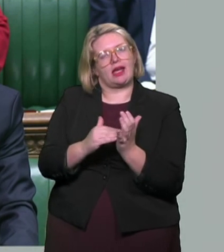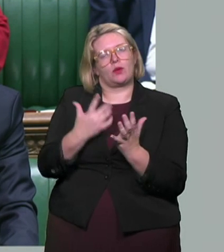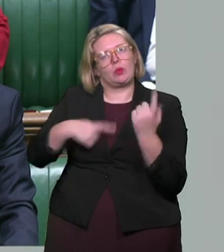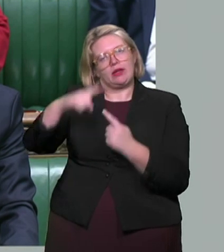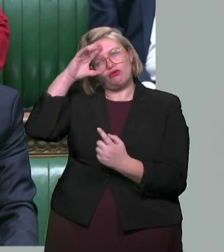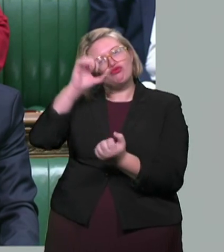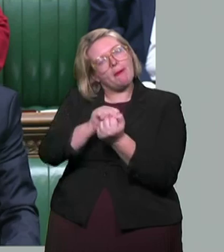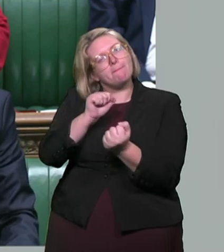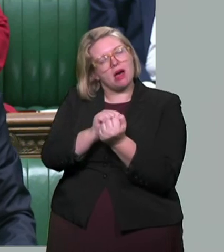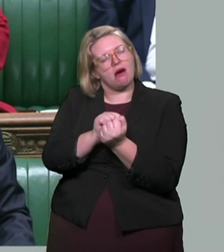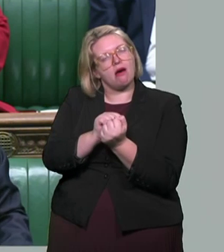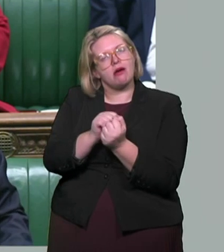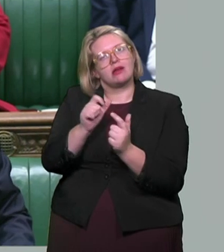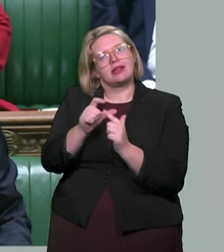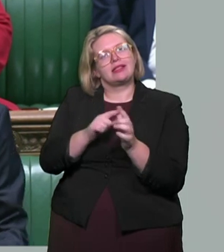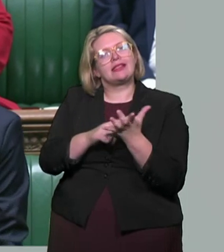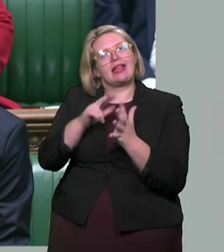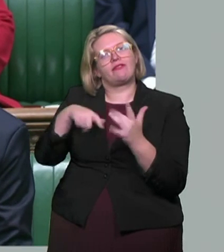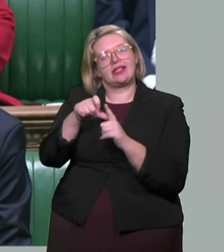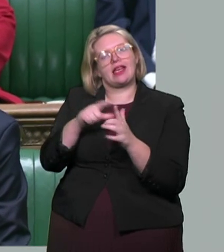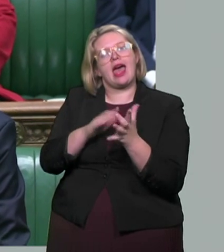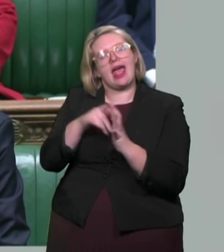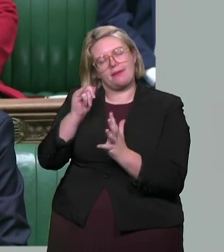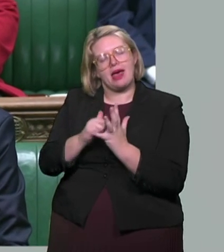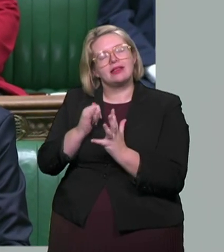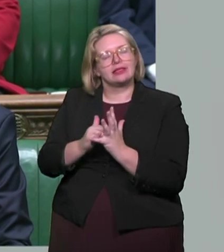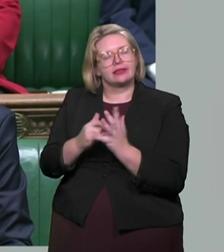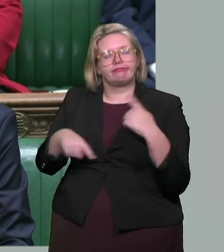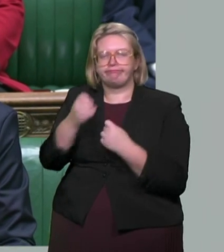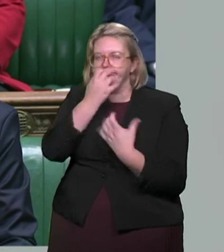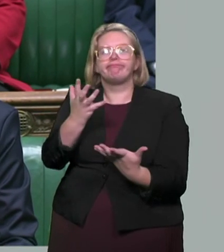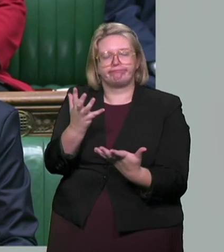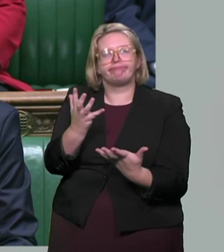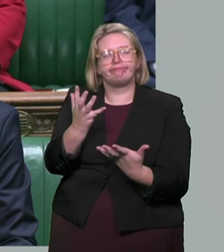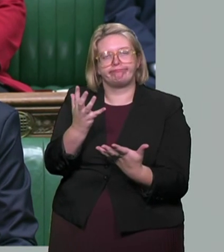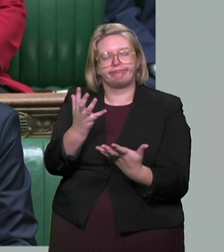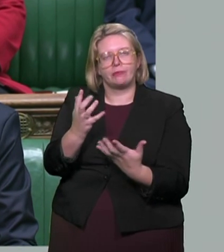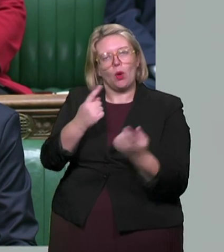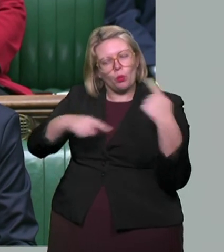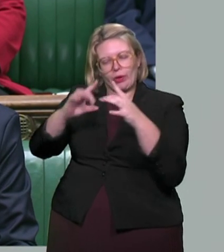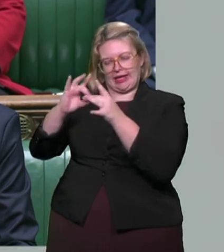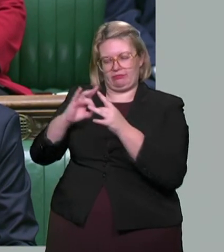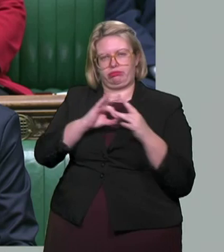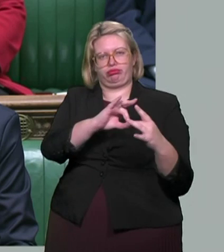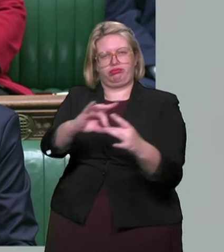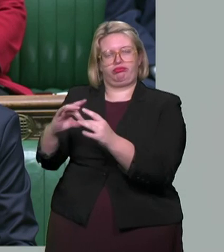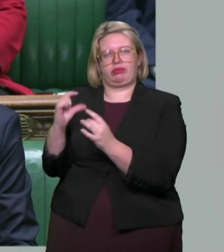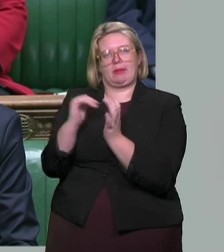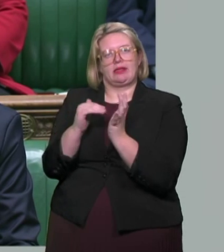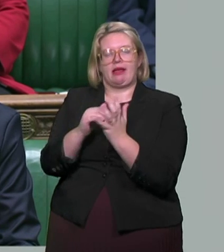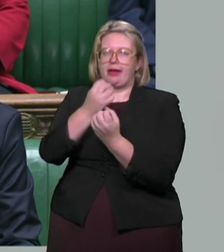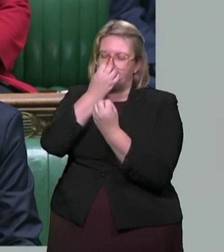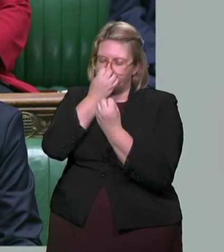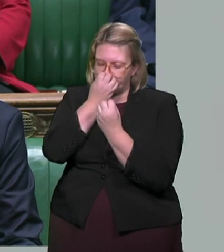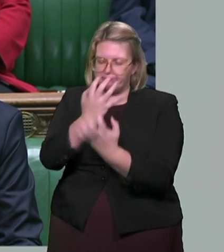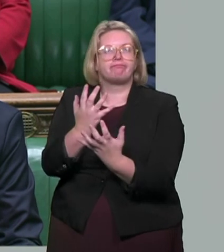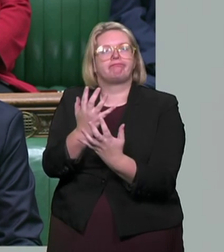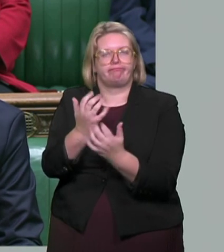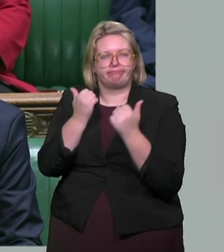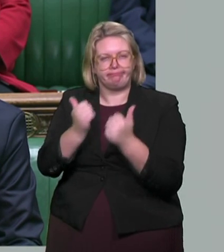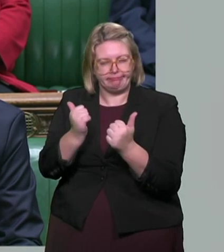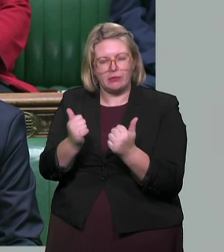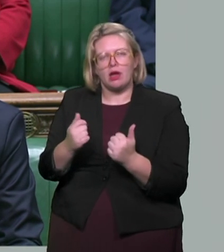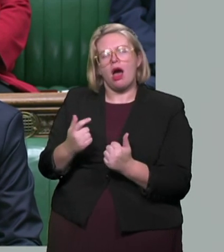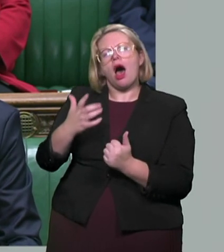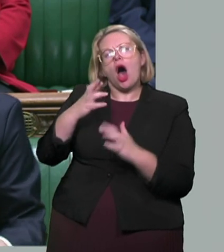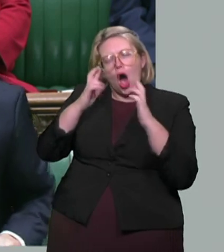We saw the best of this House, and I want to see if we can use that collaborative spirit to make progress on one of the issues that was raised on Monday: tackling violent extremism.